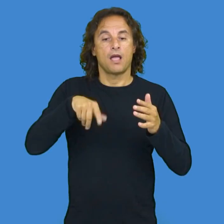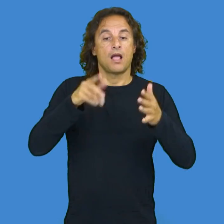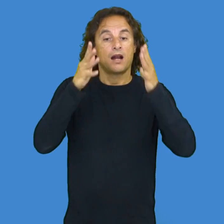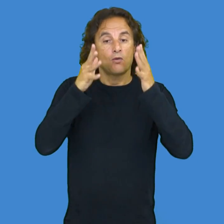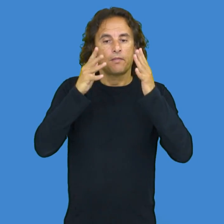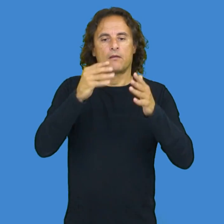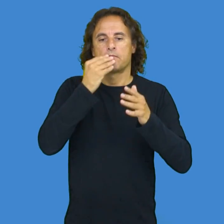aconsejar